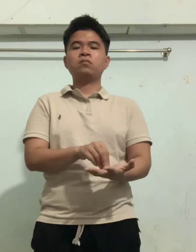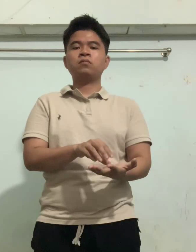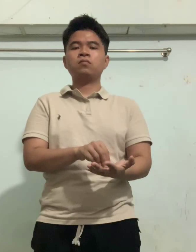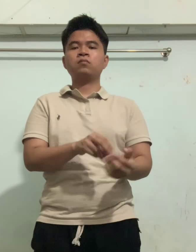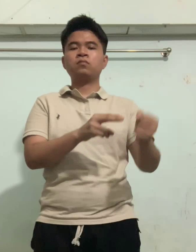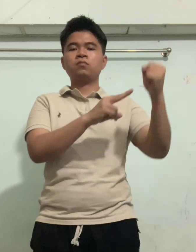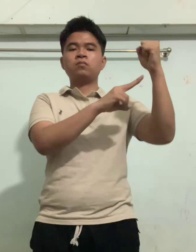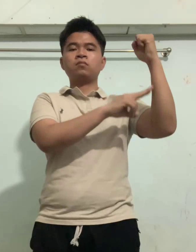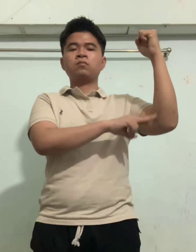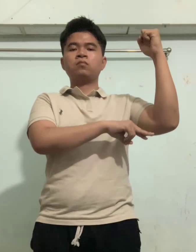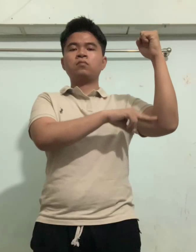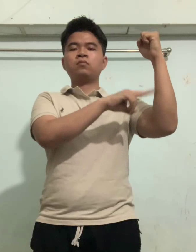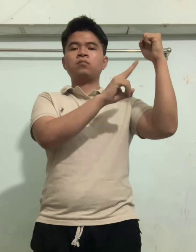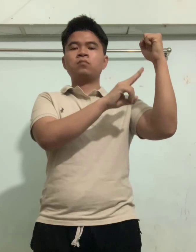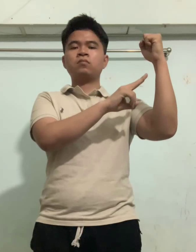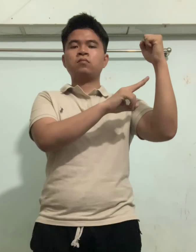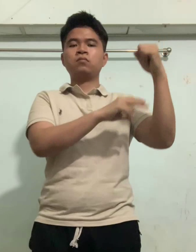tieng viet